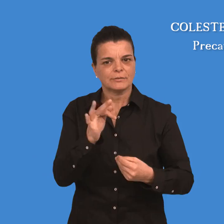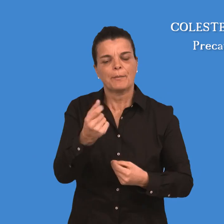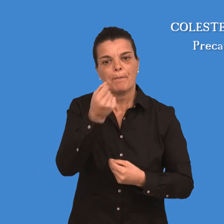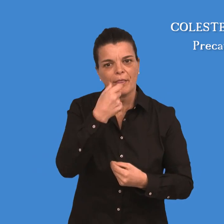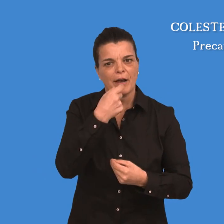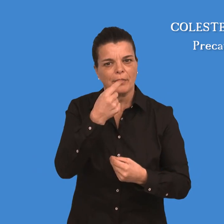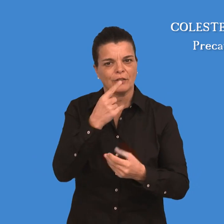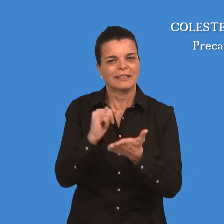droga